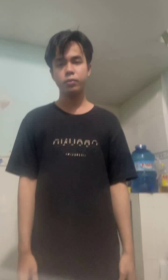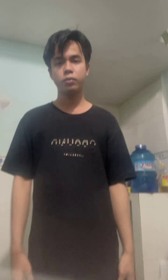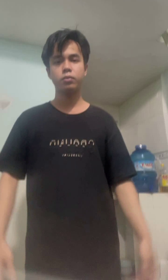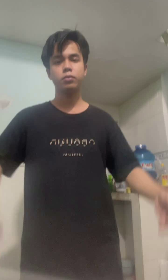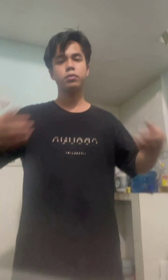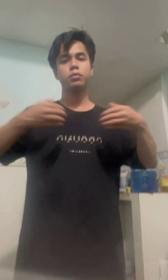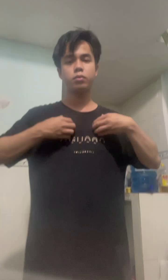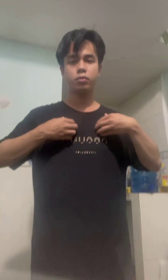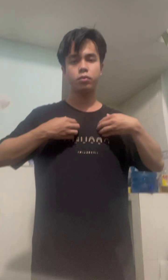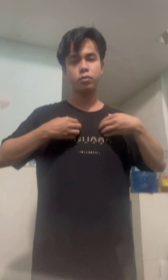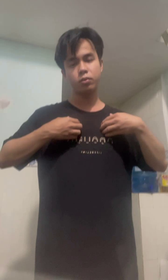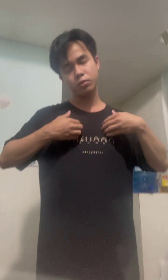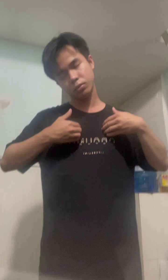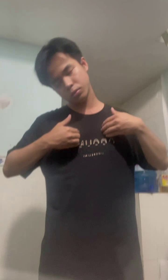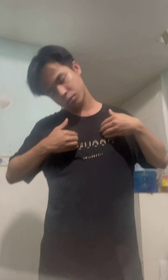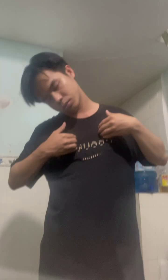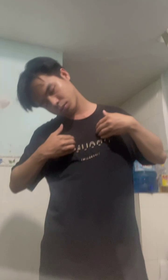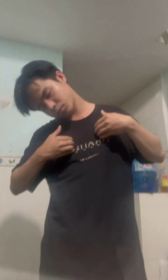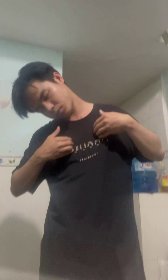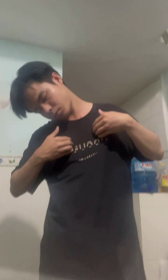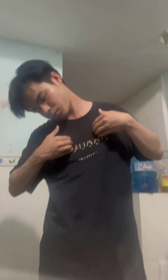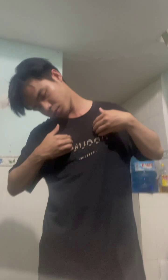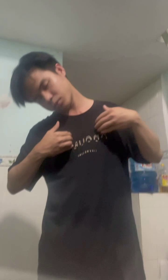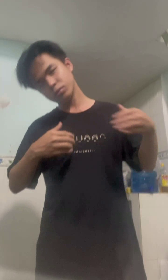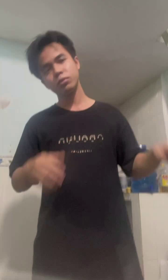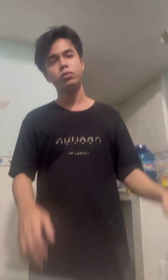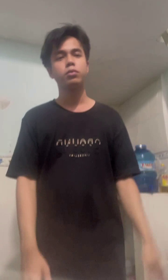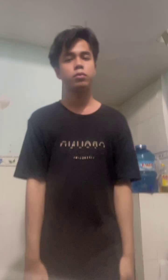met moi